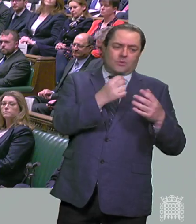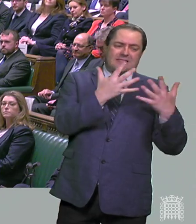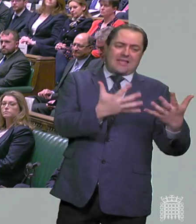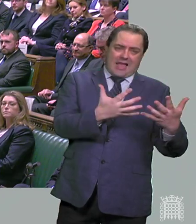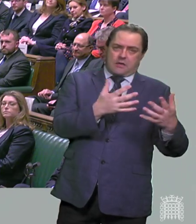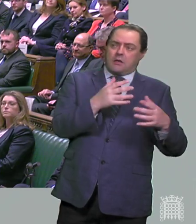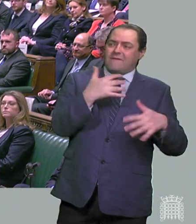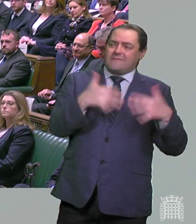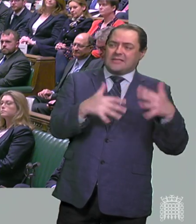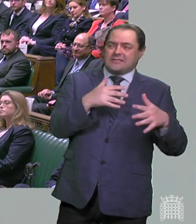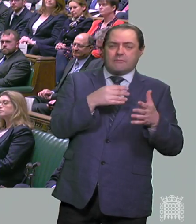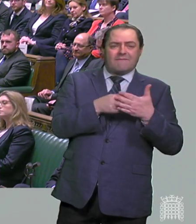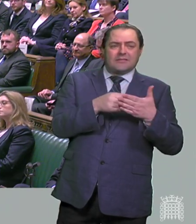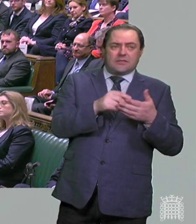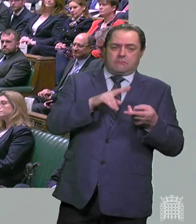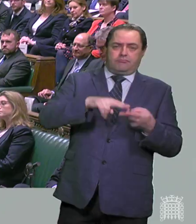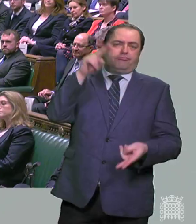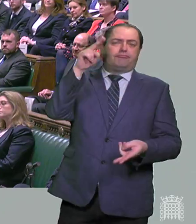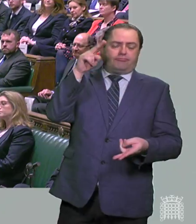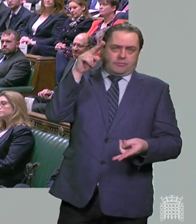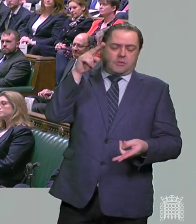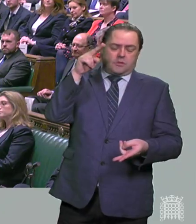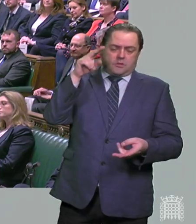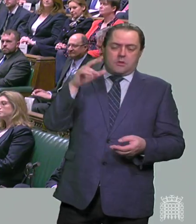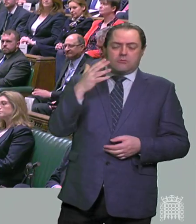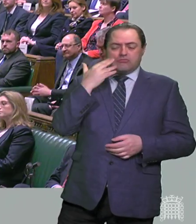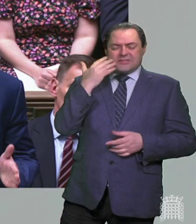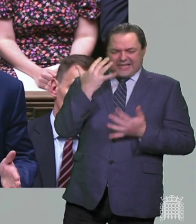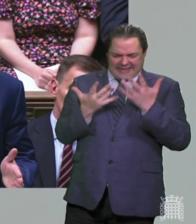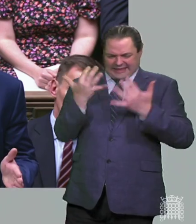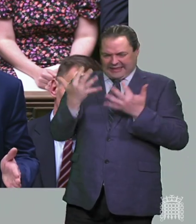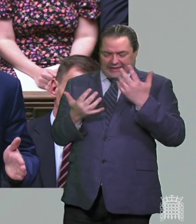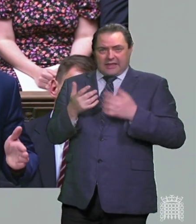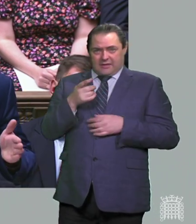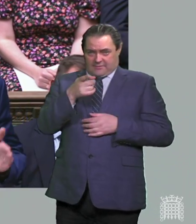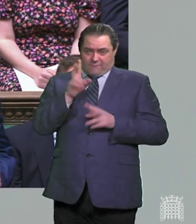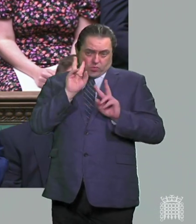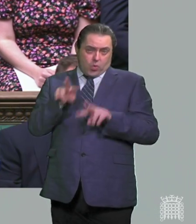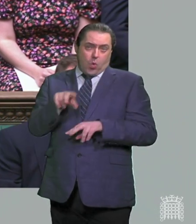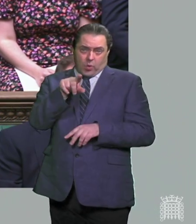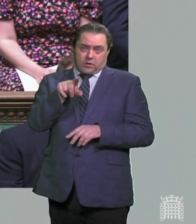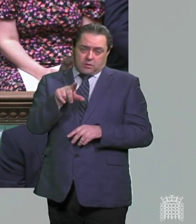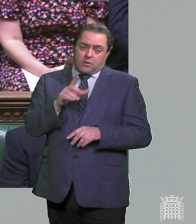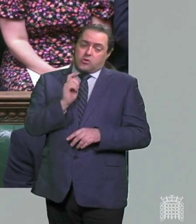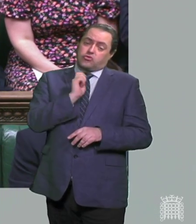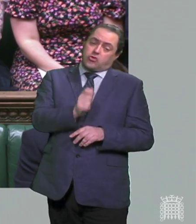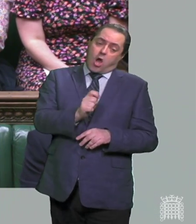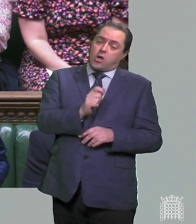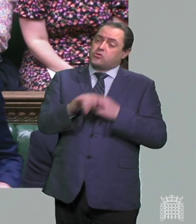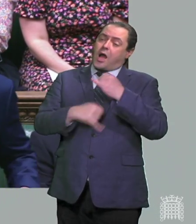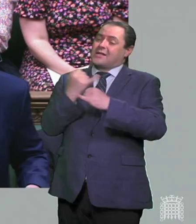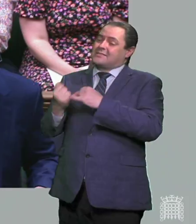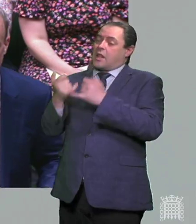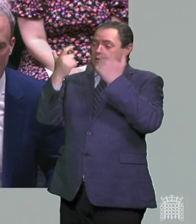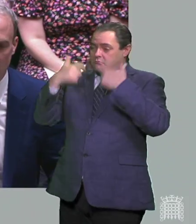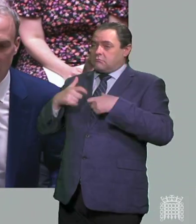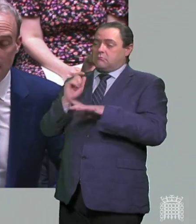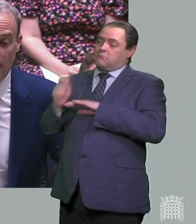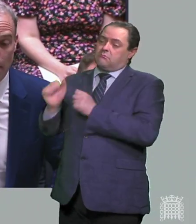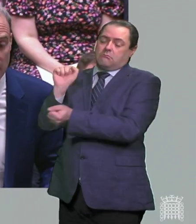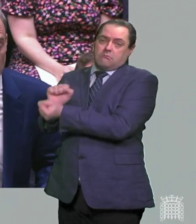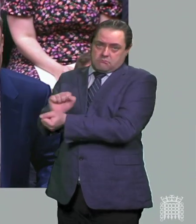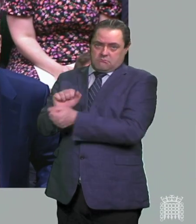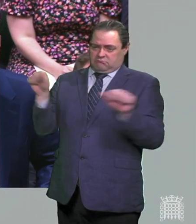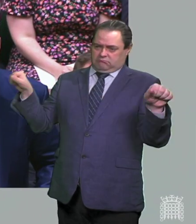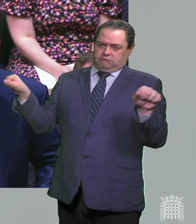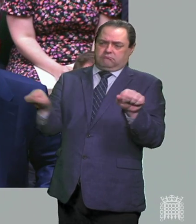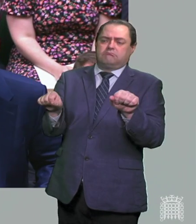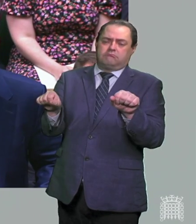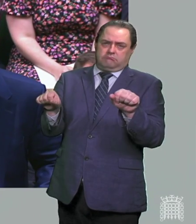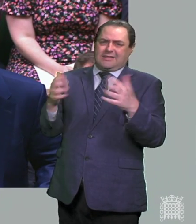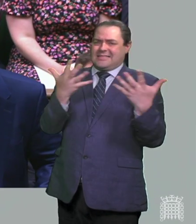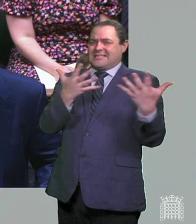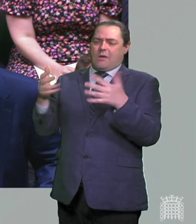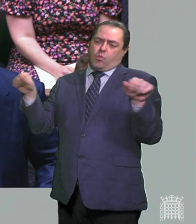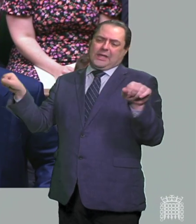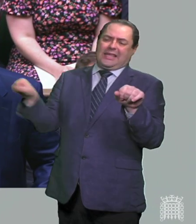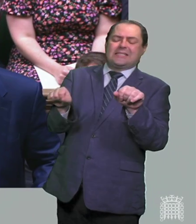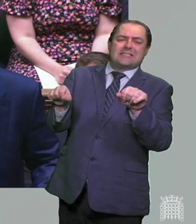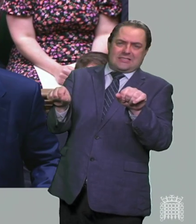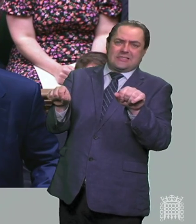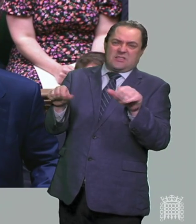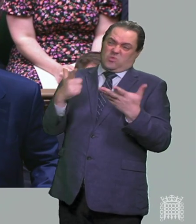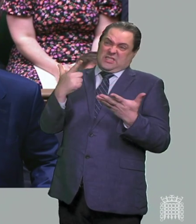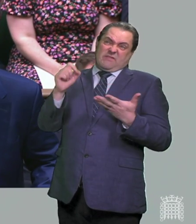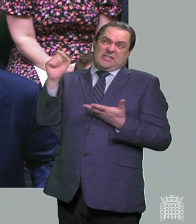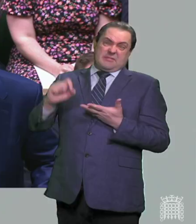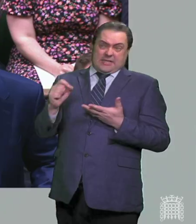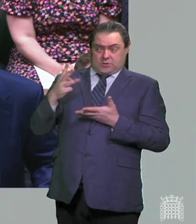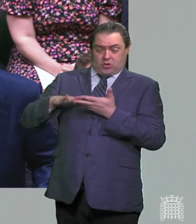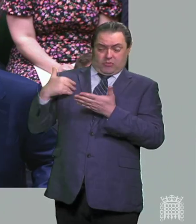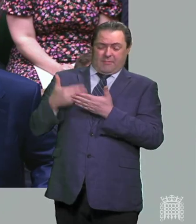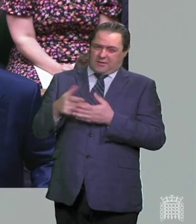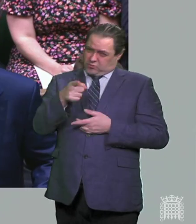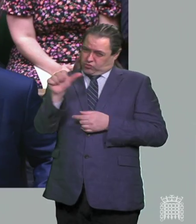If the right honourable Lady looks at the latest data, she will see that the time it has taken from charge to completion of a rape case has come down by 10 weeks, or 70%, in the last three months alone.